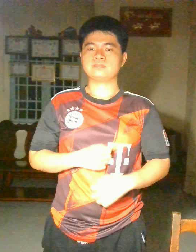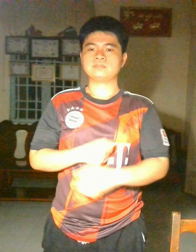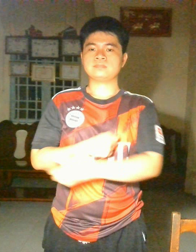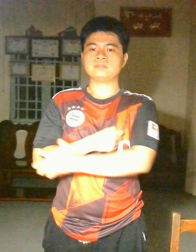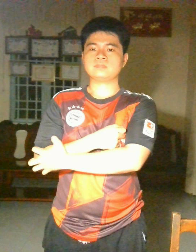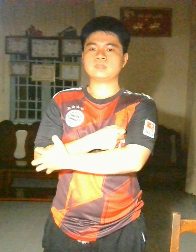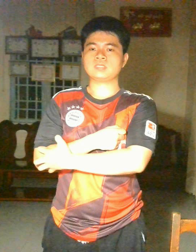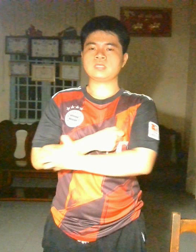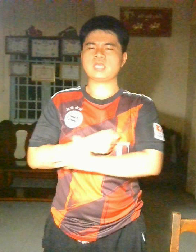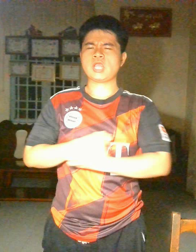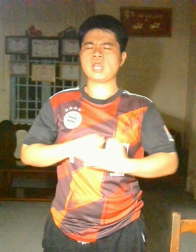ngheo